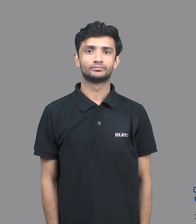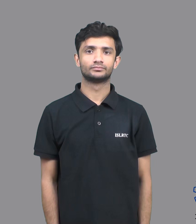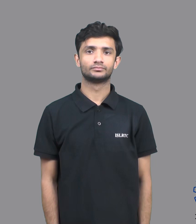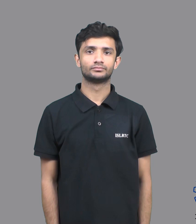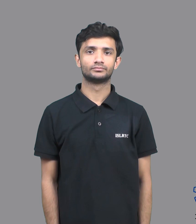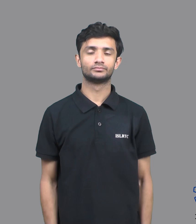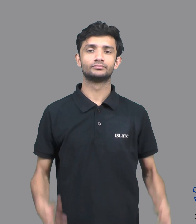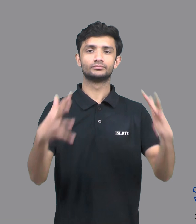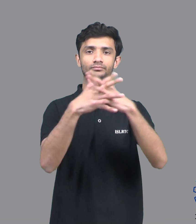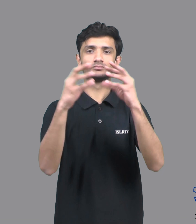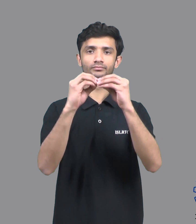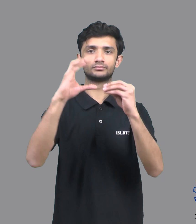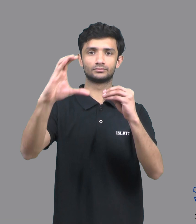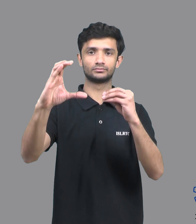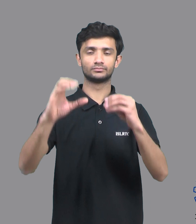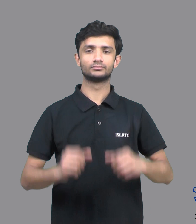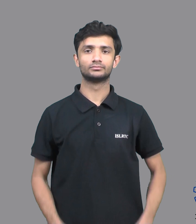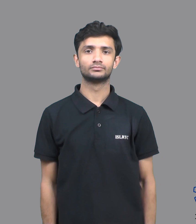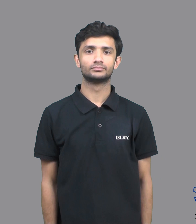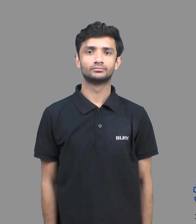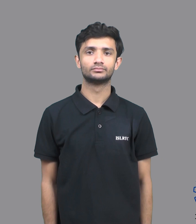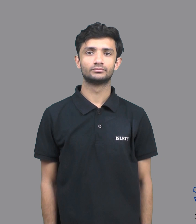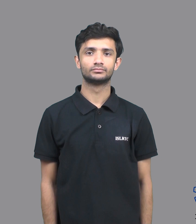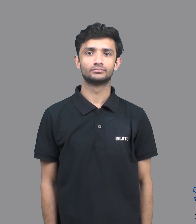WBC